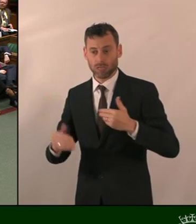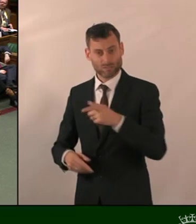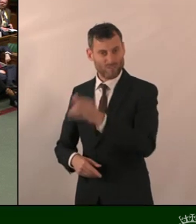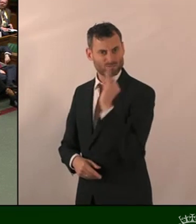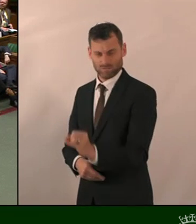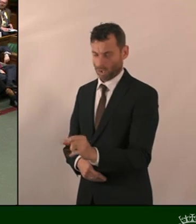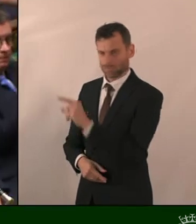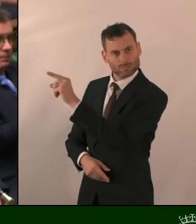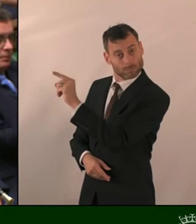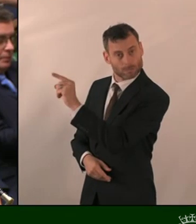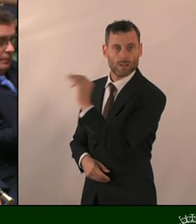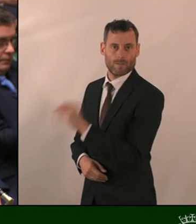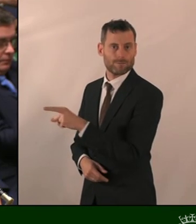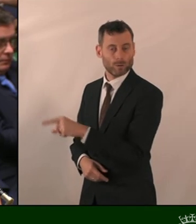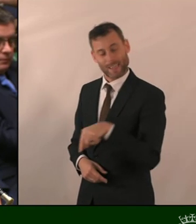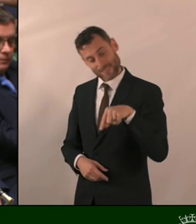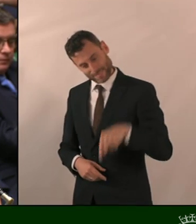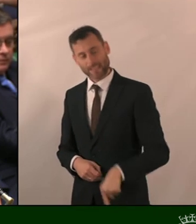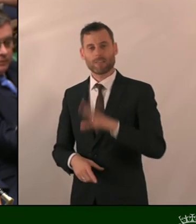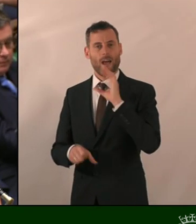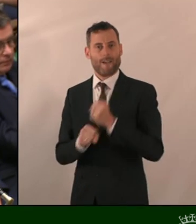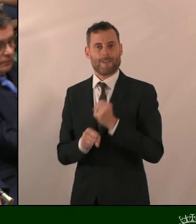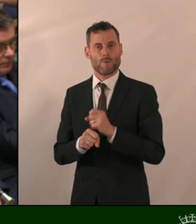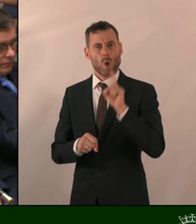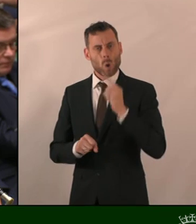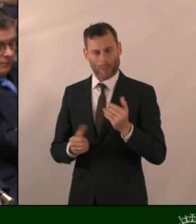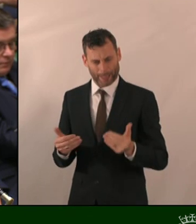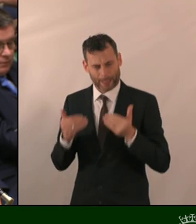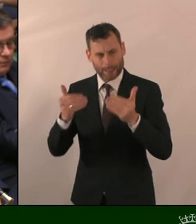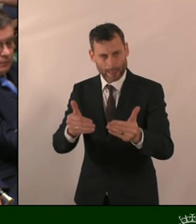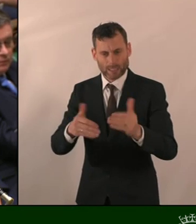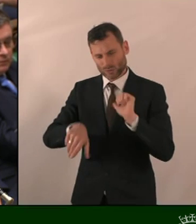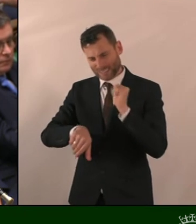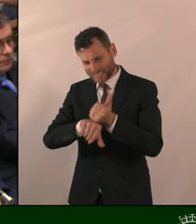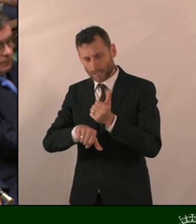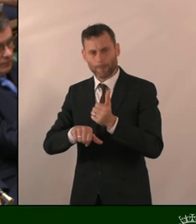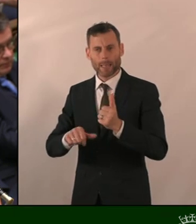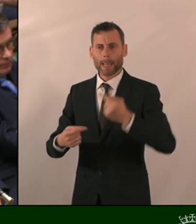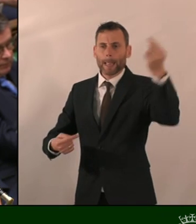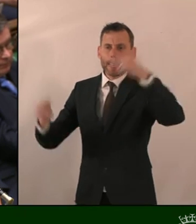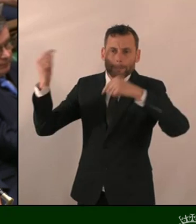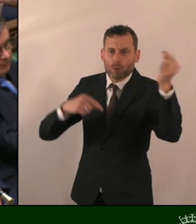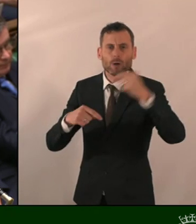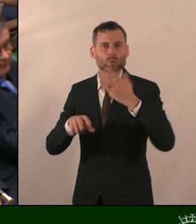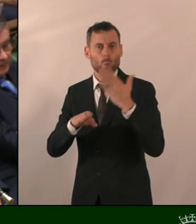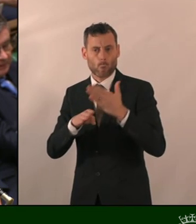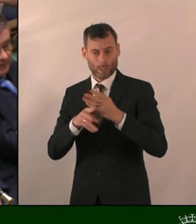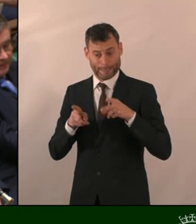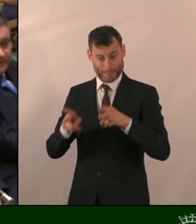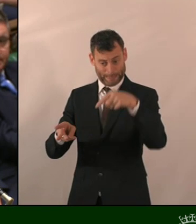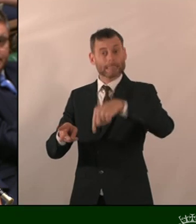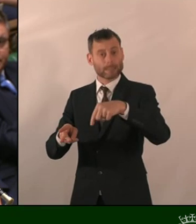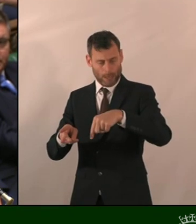This Government will get on and deliver a working immigration system for the whole of this country.